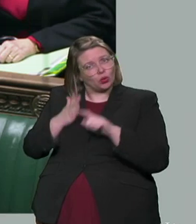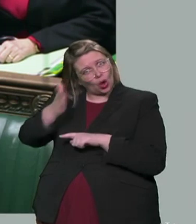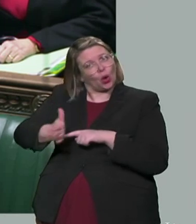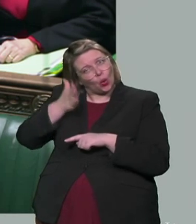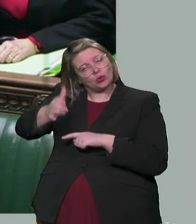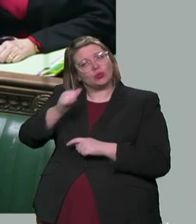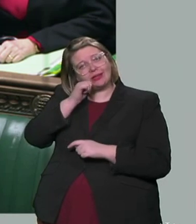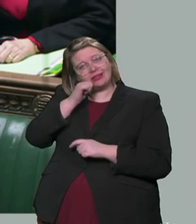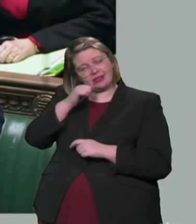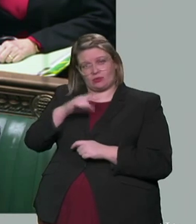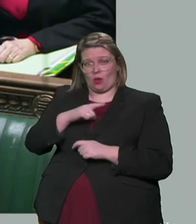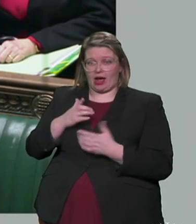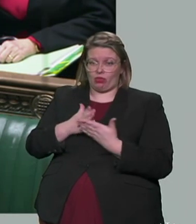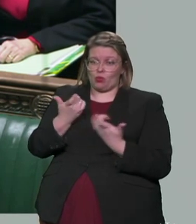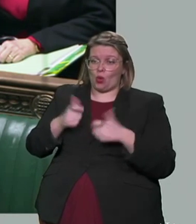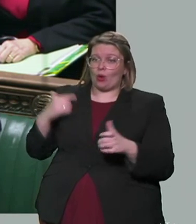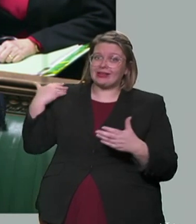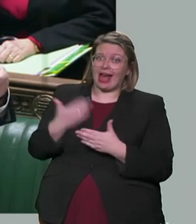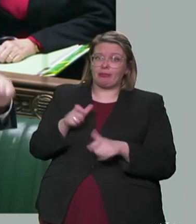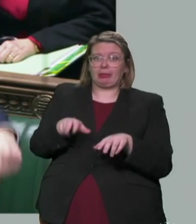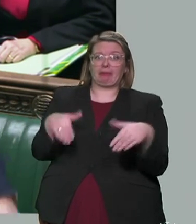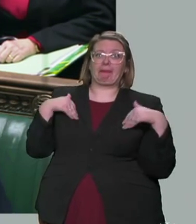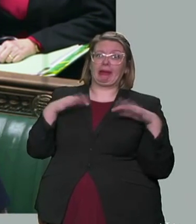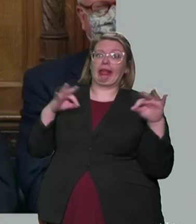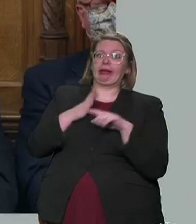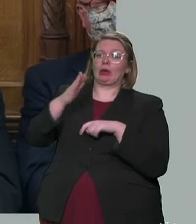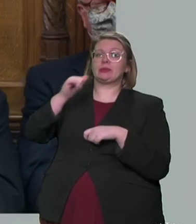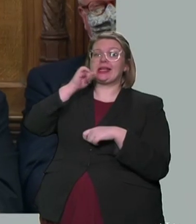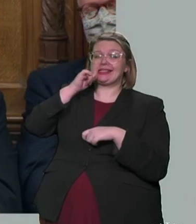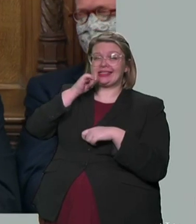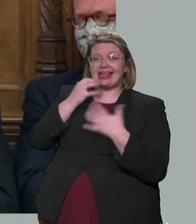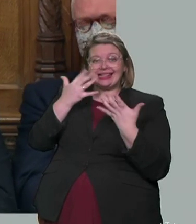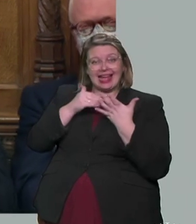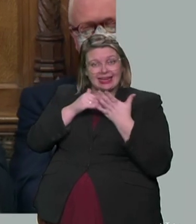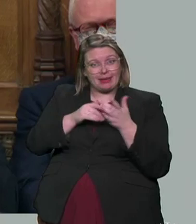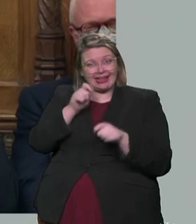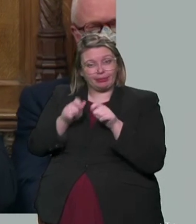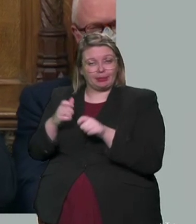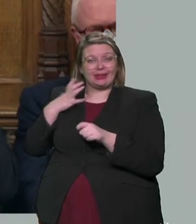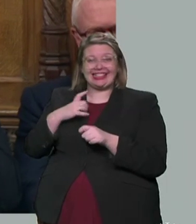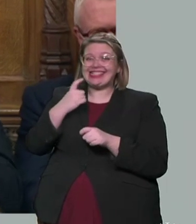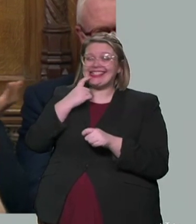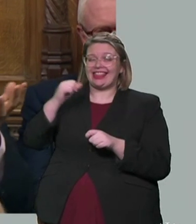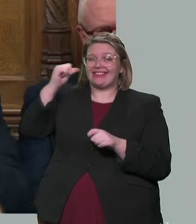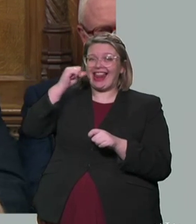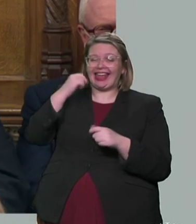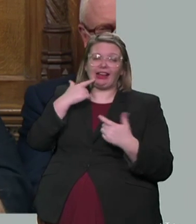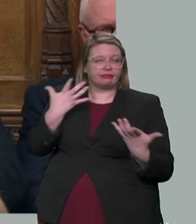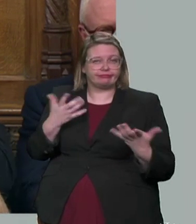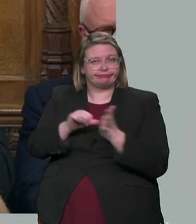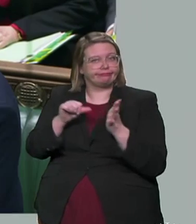One of the troubles we have had during lockdown is that people have not been going—there are 10 million unfilled fillings, I am told.